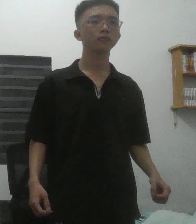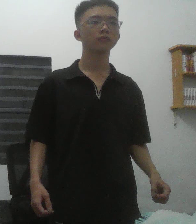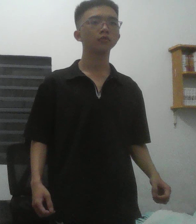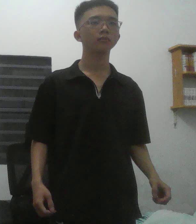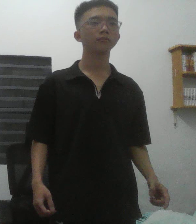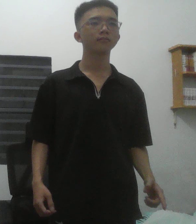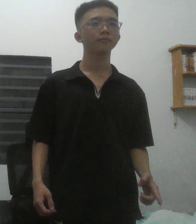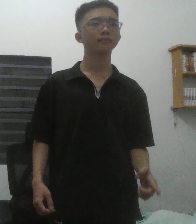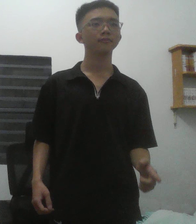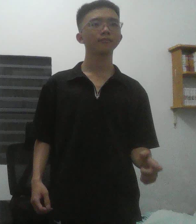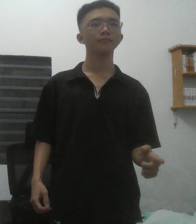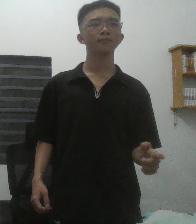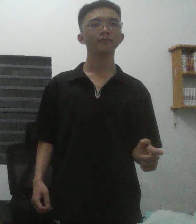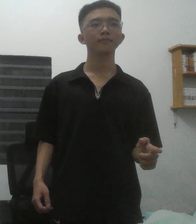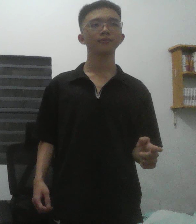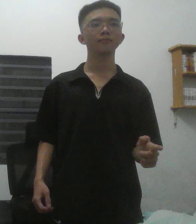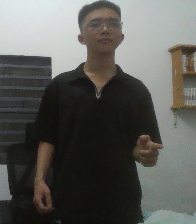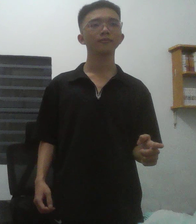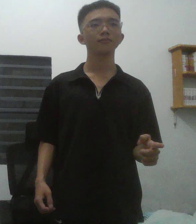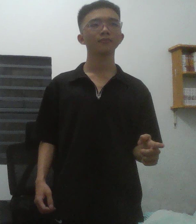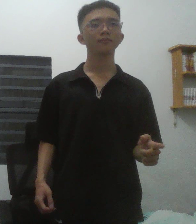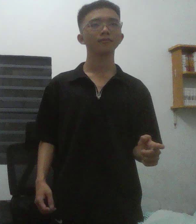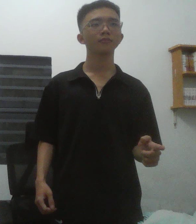ban